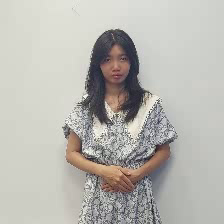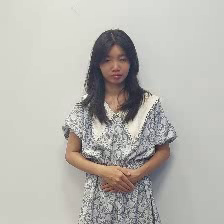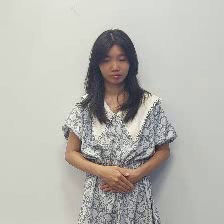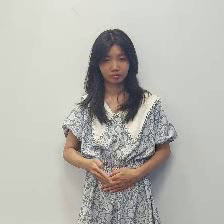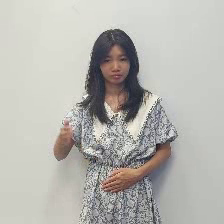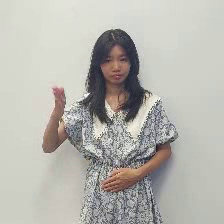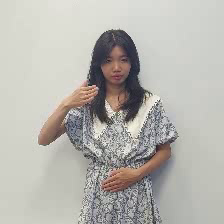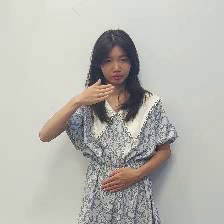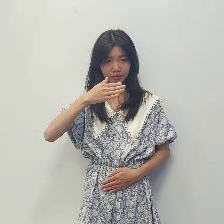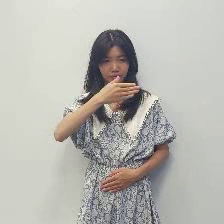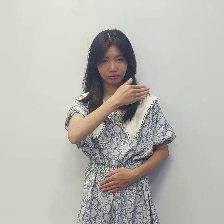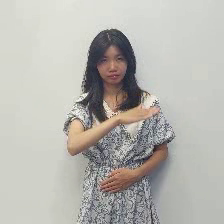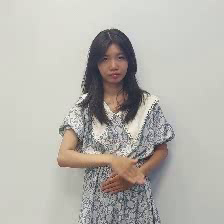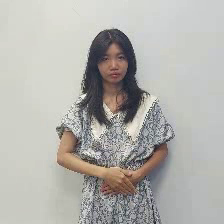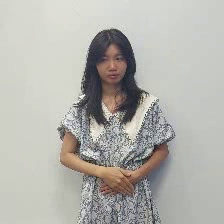Cá